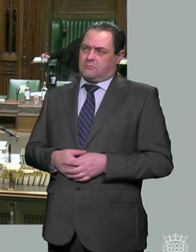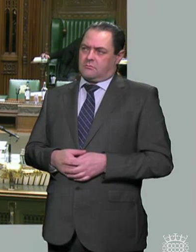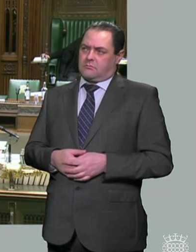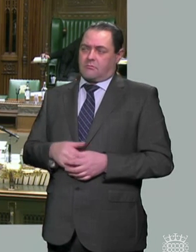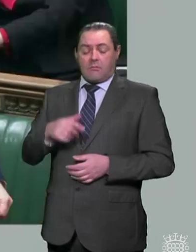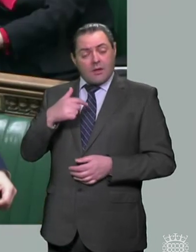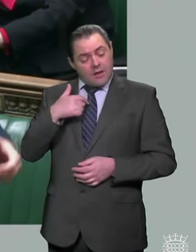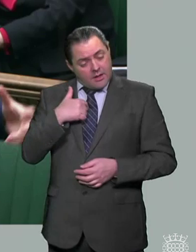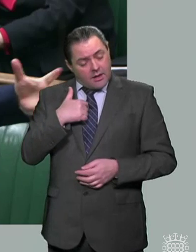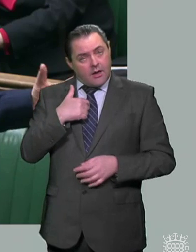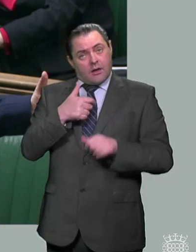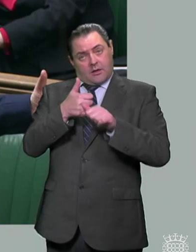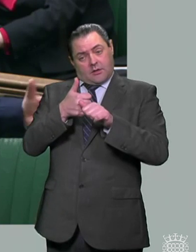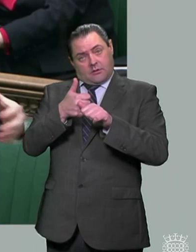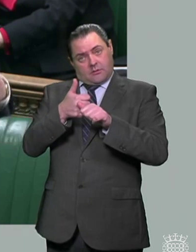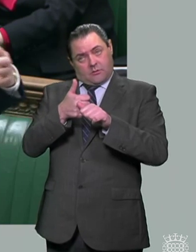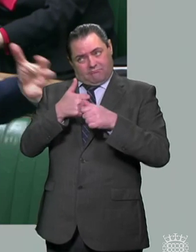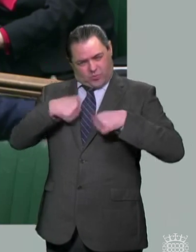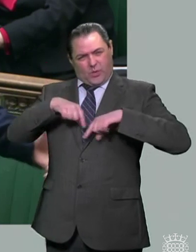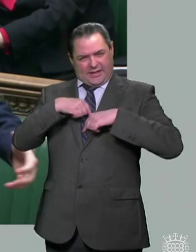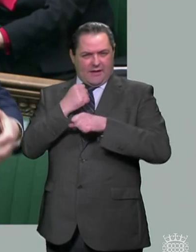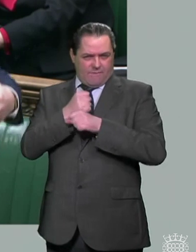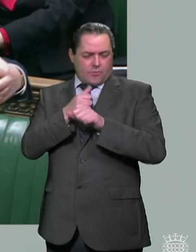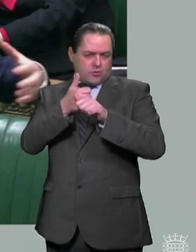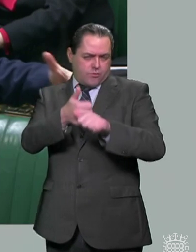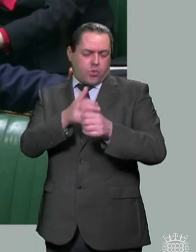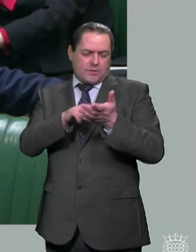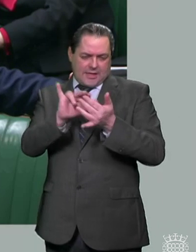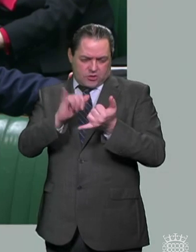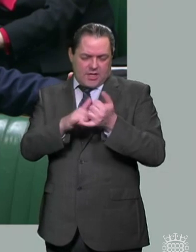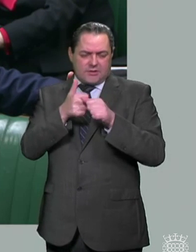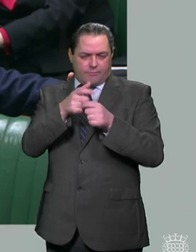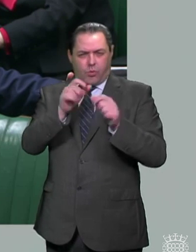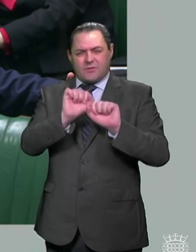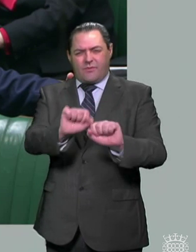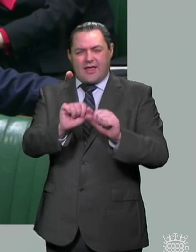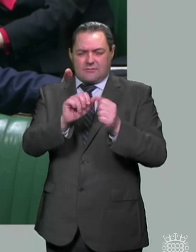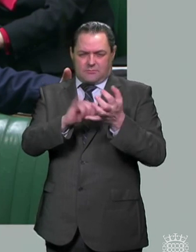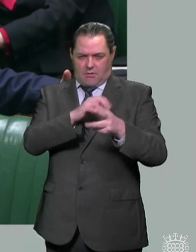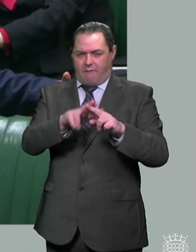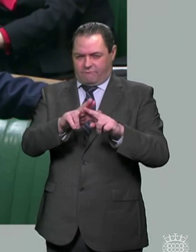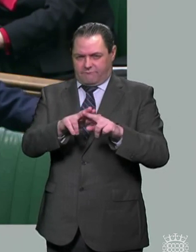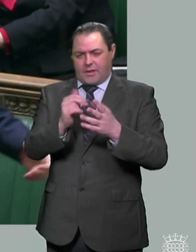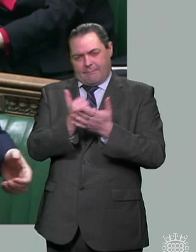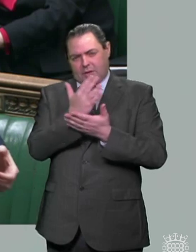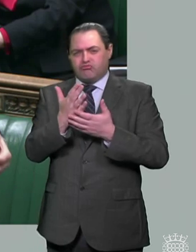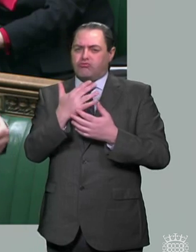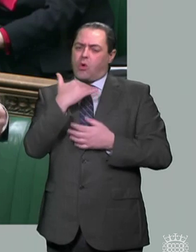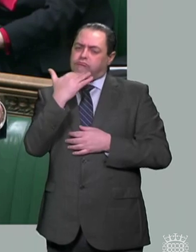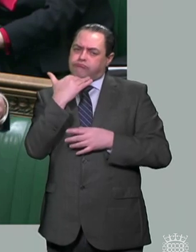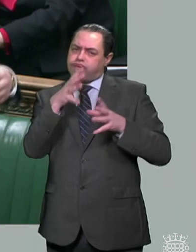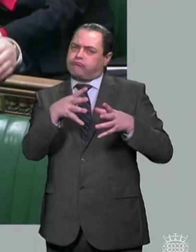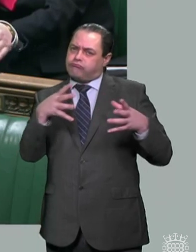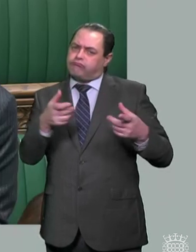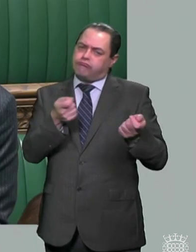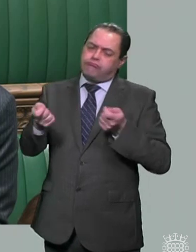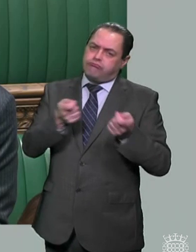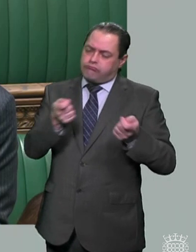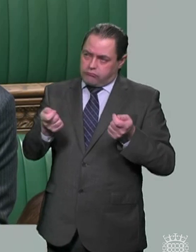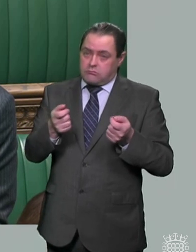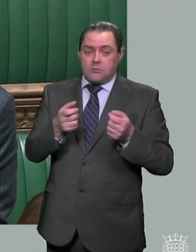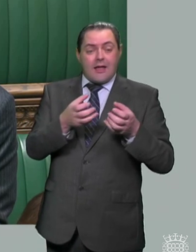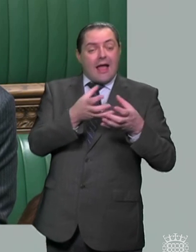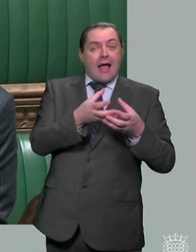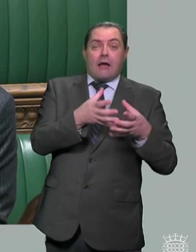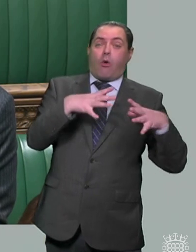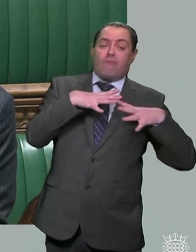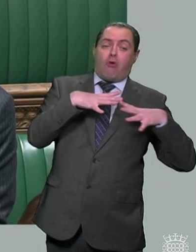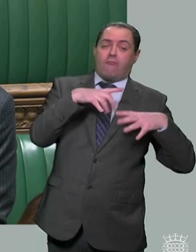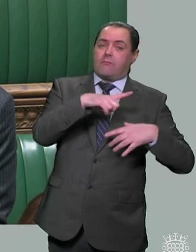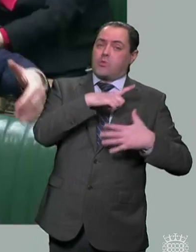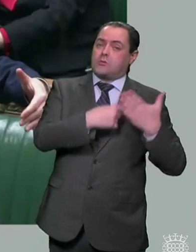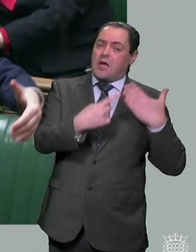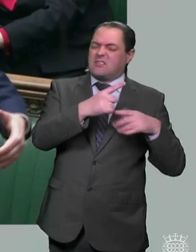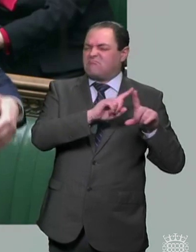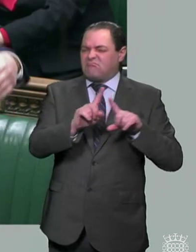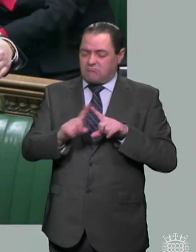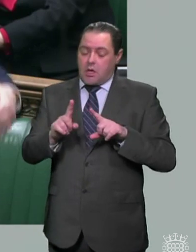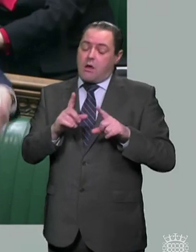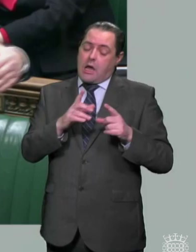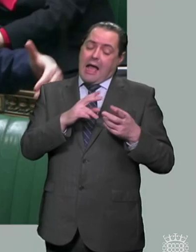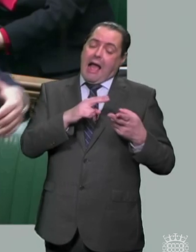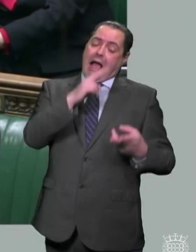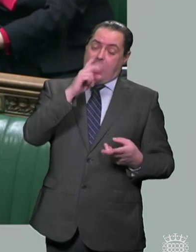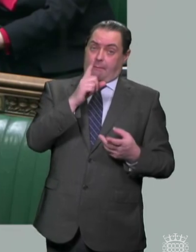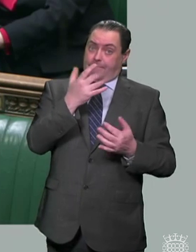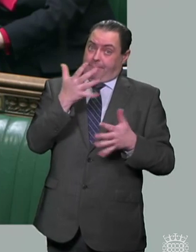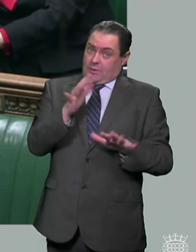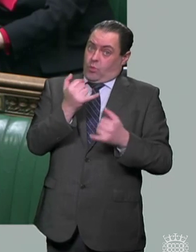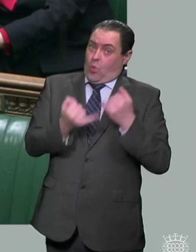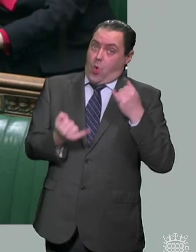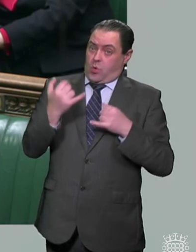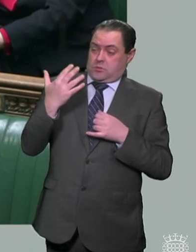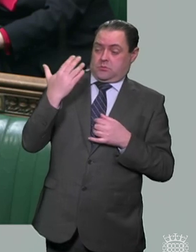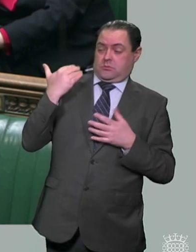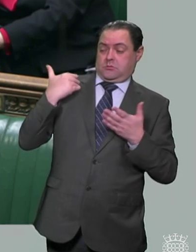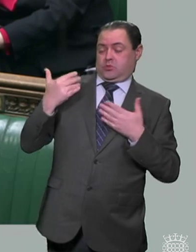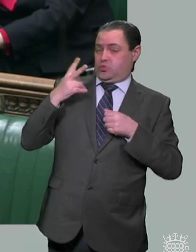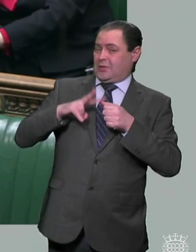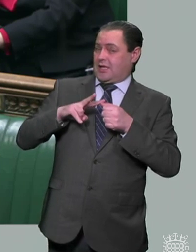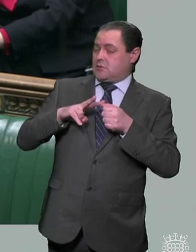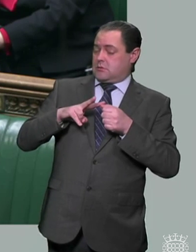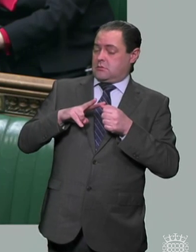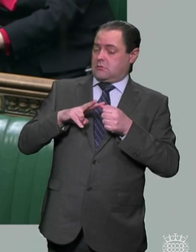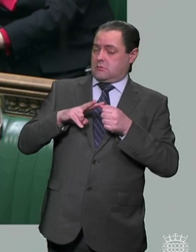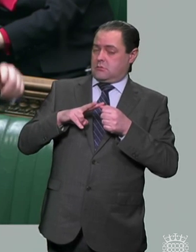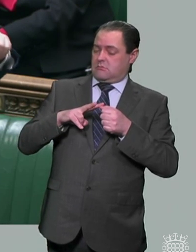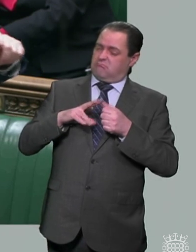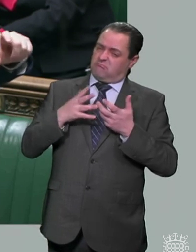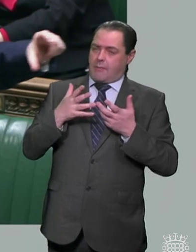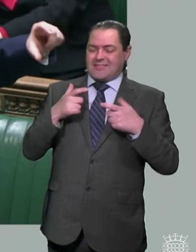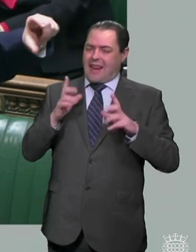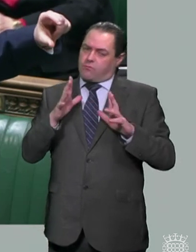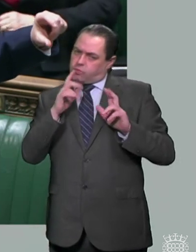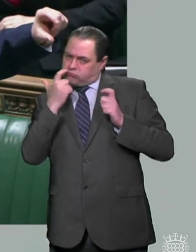What we are doing is supporting the NHS, supporting staff and making sure that we have as much capacity as possible, and absenteeism, although high, is not as high as it has been at some other points during the pandemic, although that is no cause for complacency.